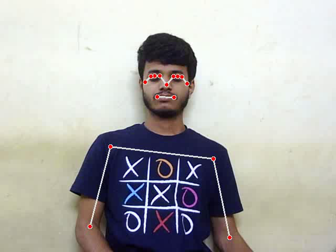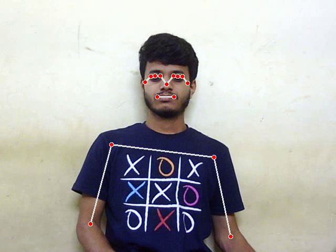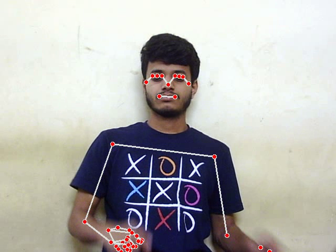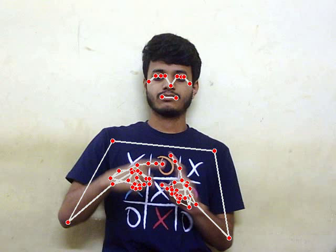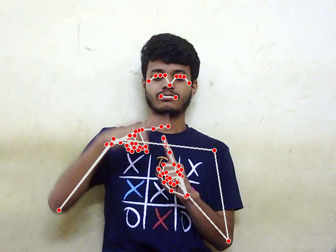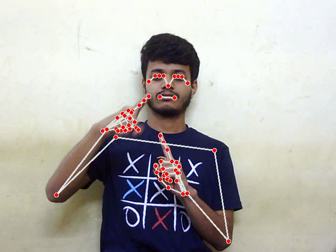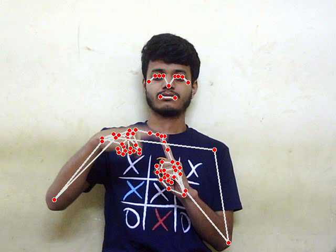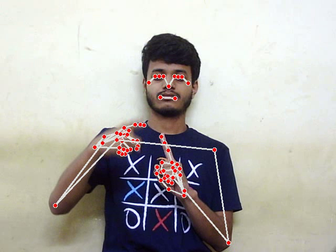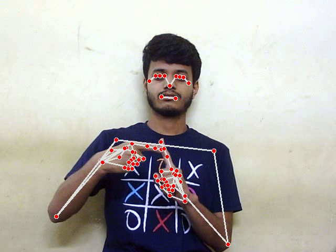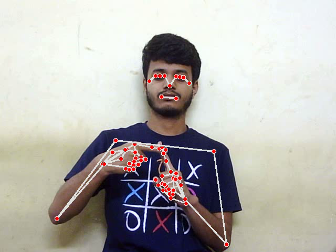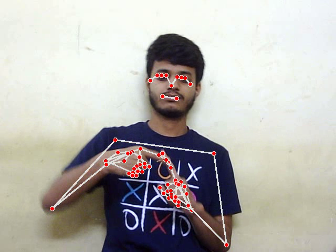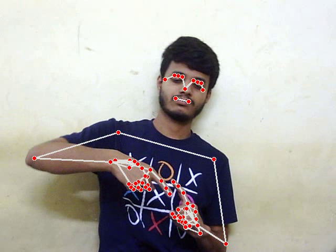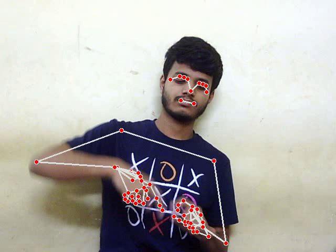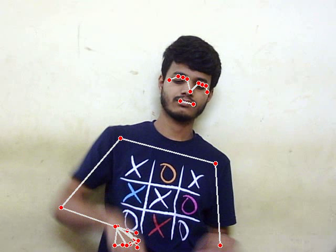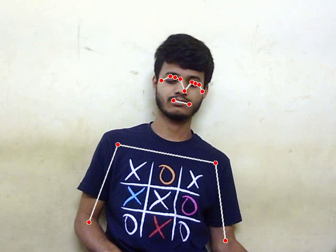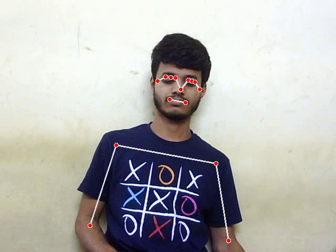when